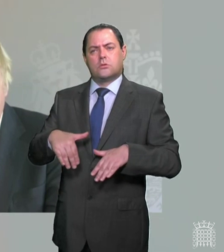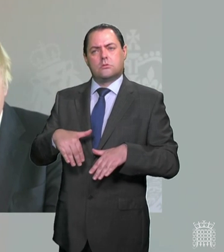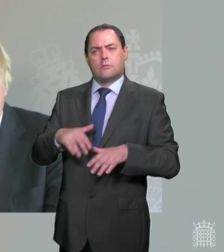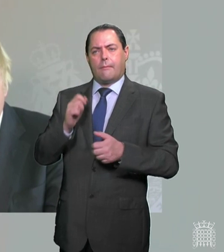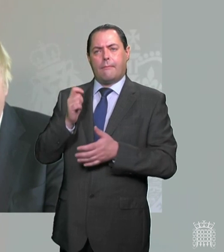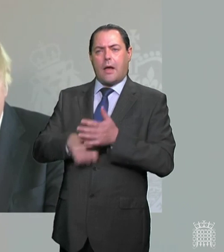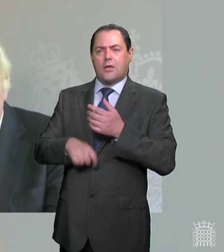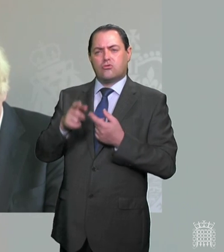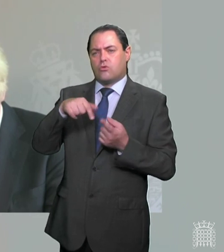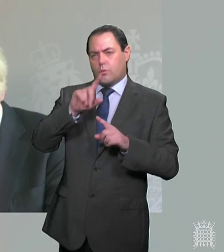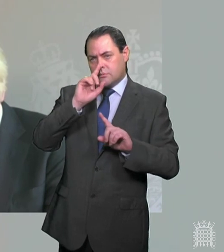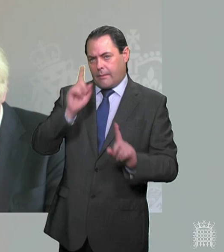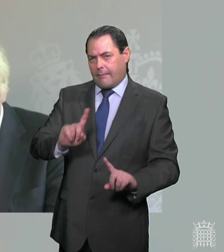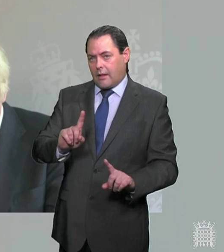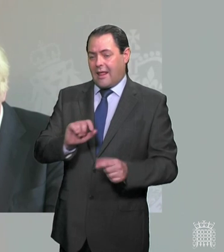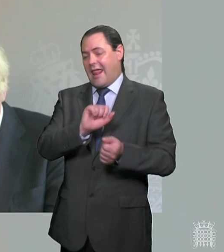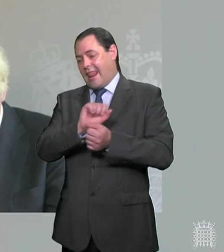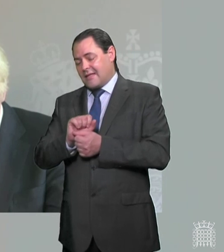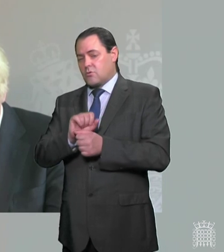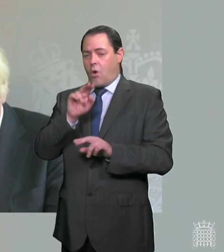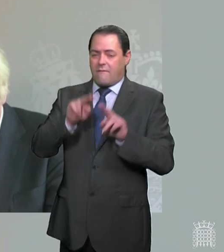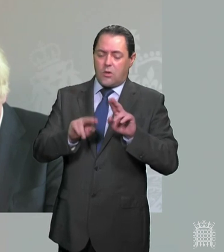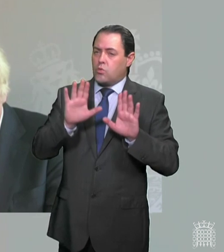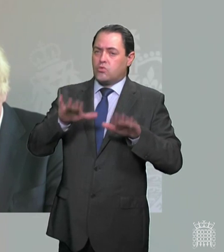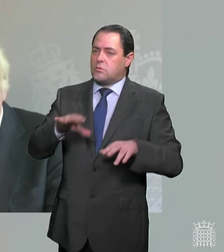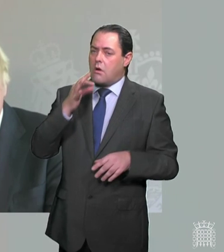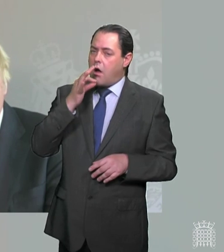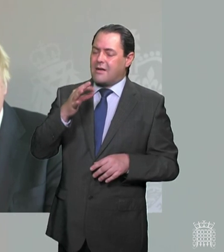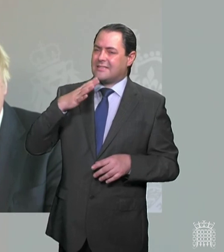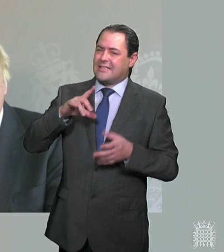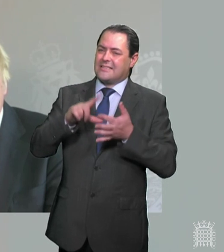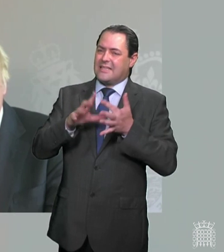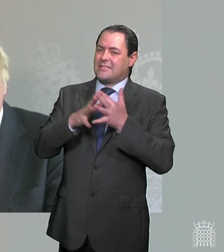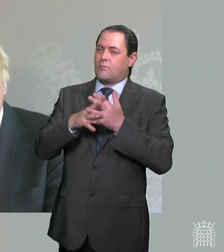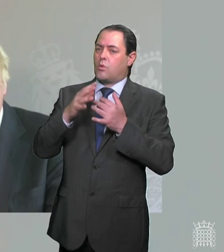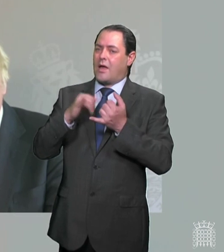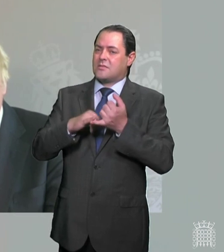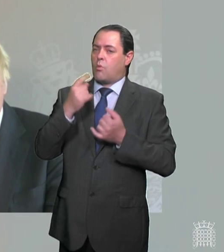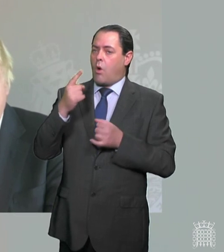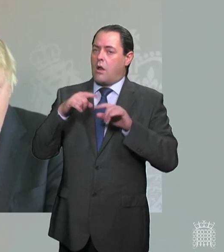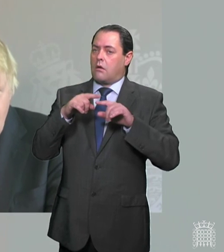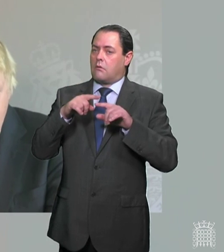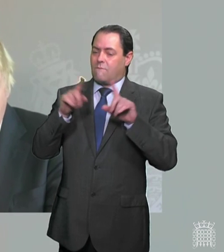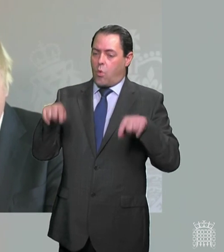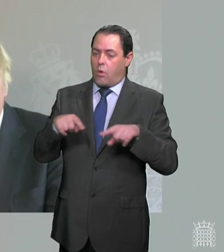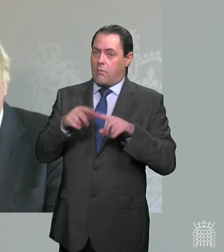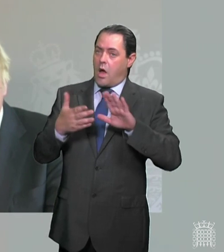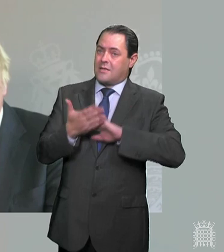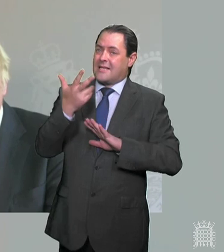Lenders and valuers should not be asking for EWS1 forms on buildings below 18 metres.